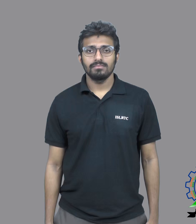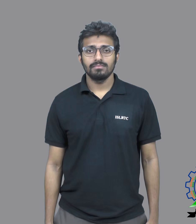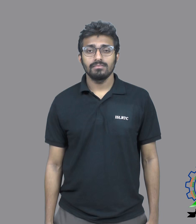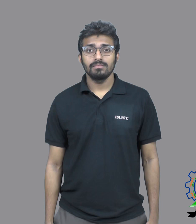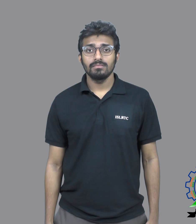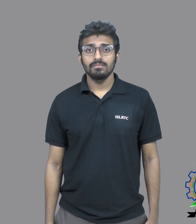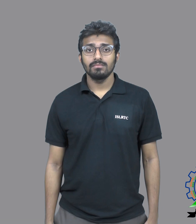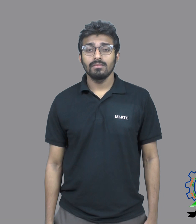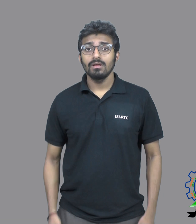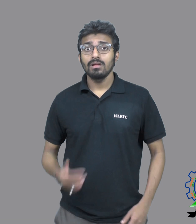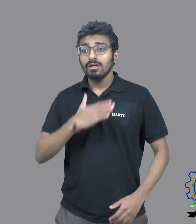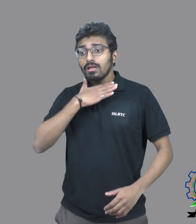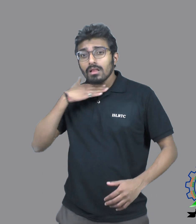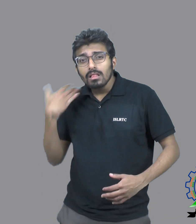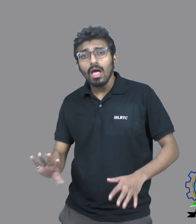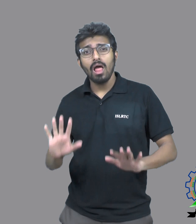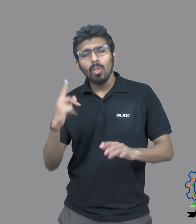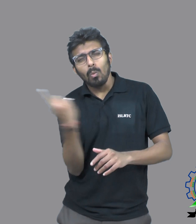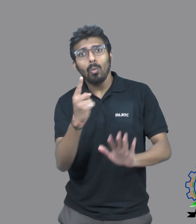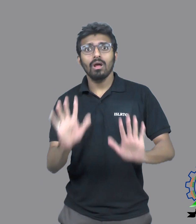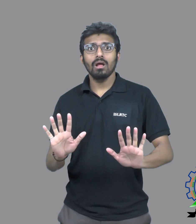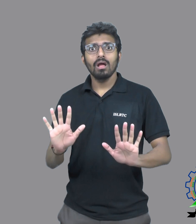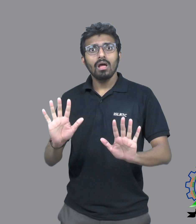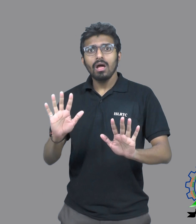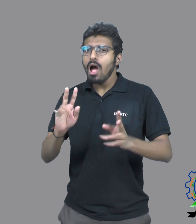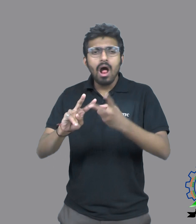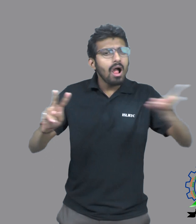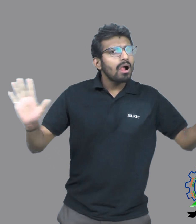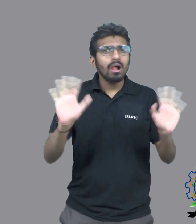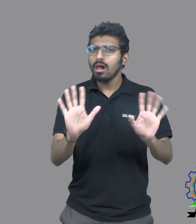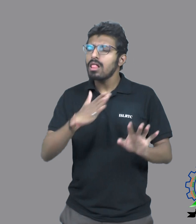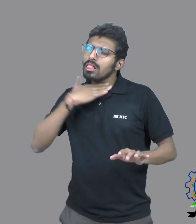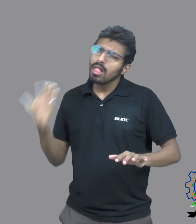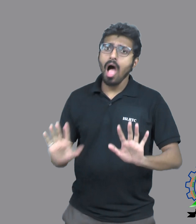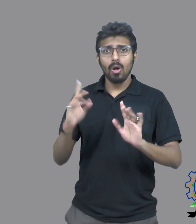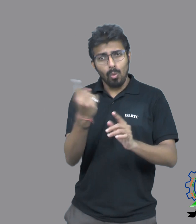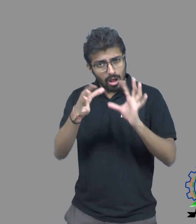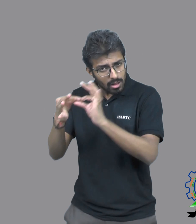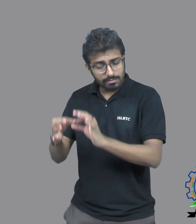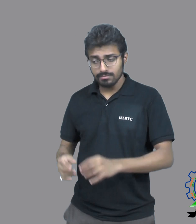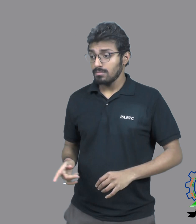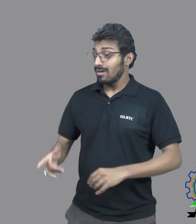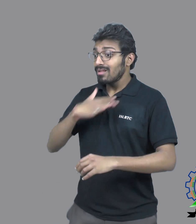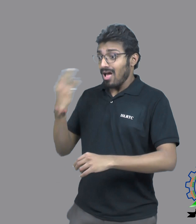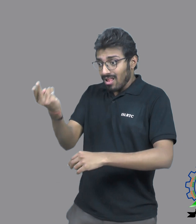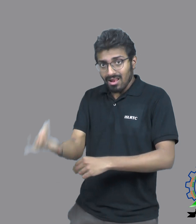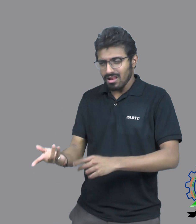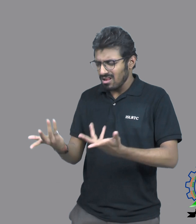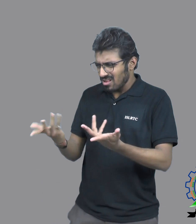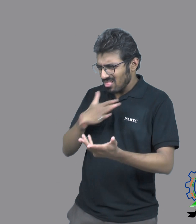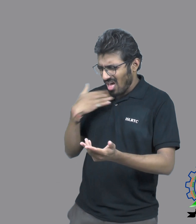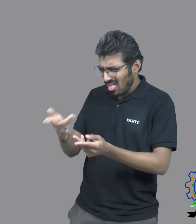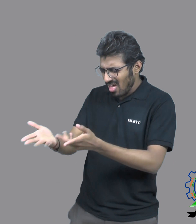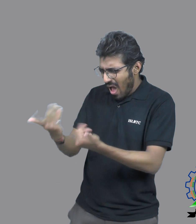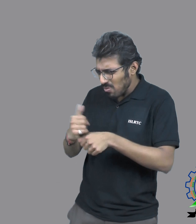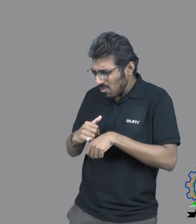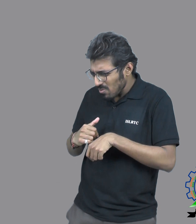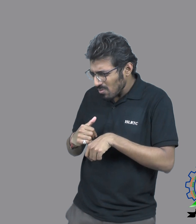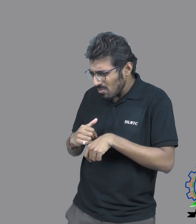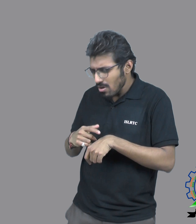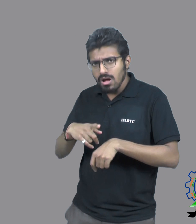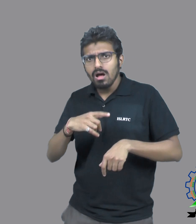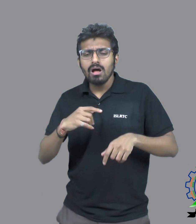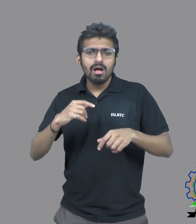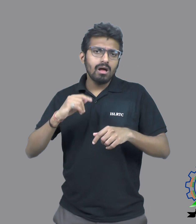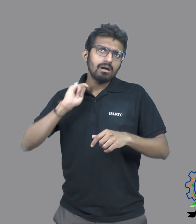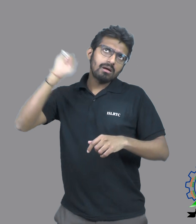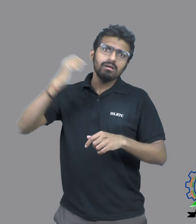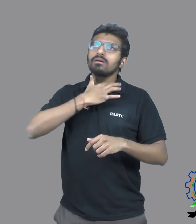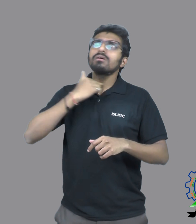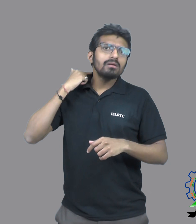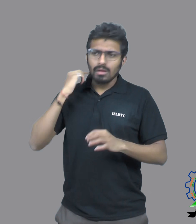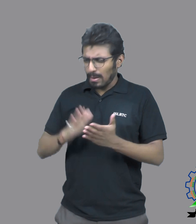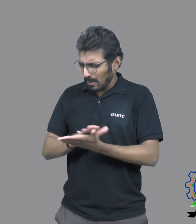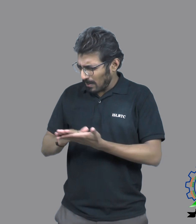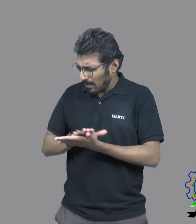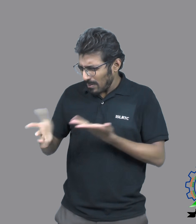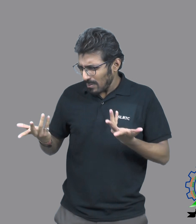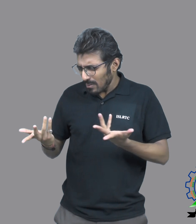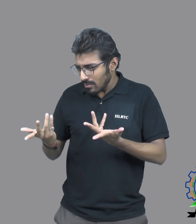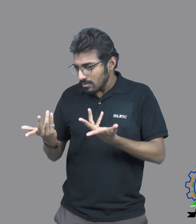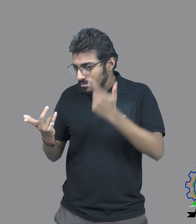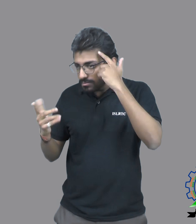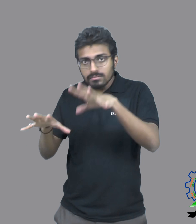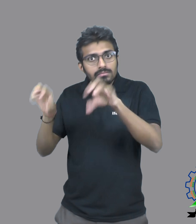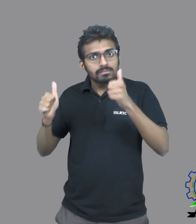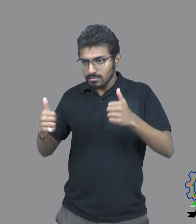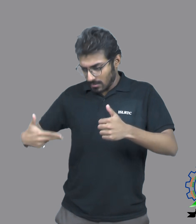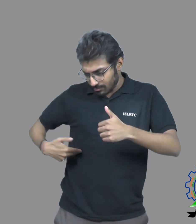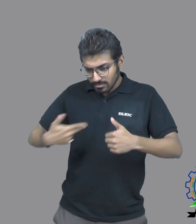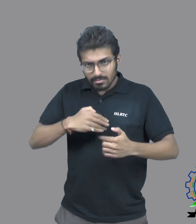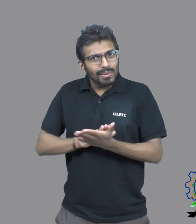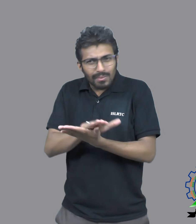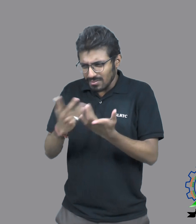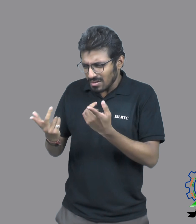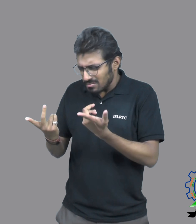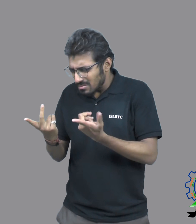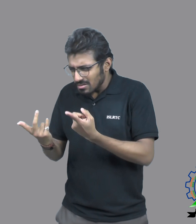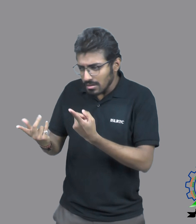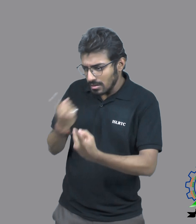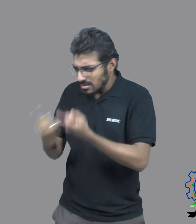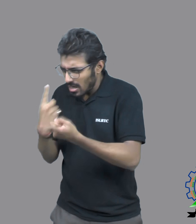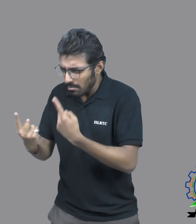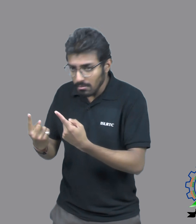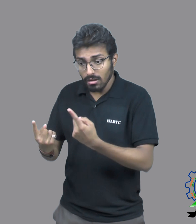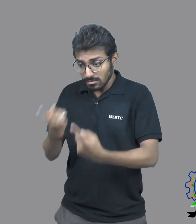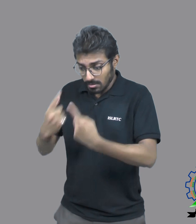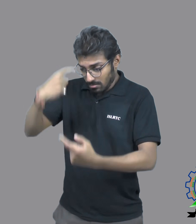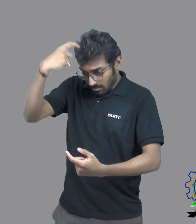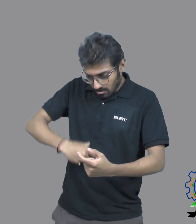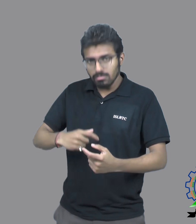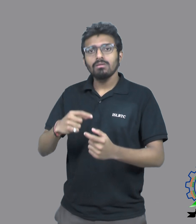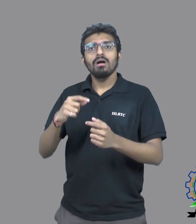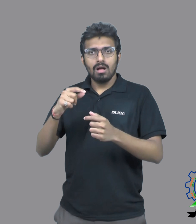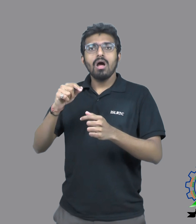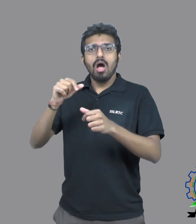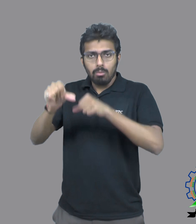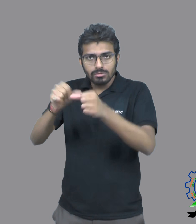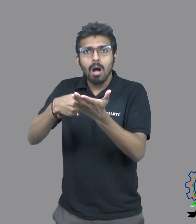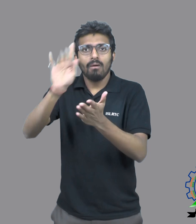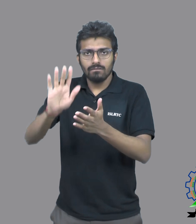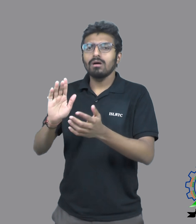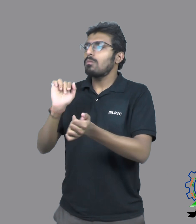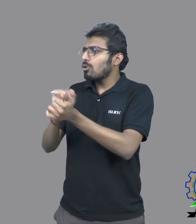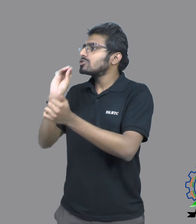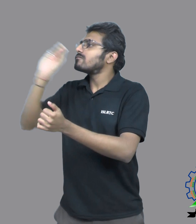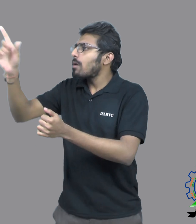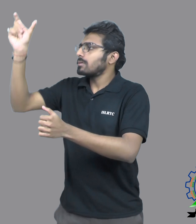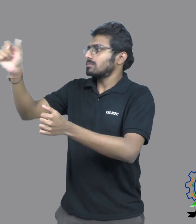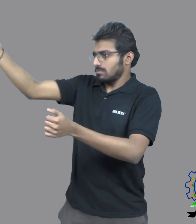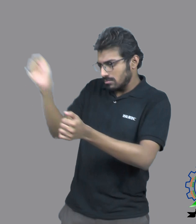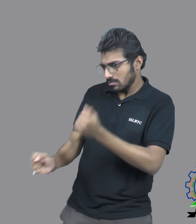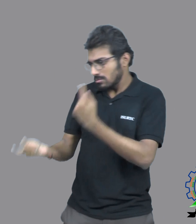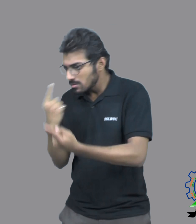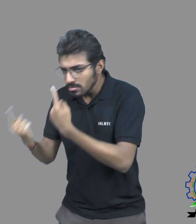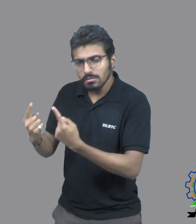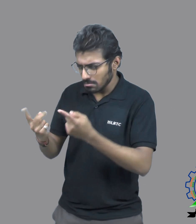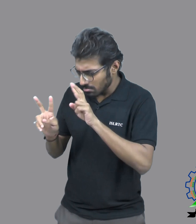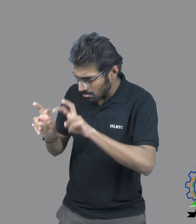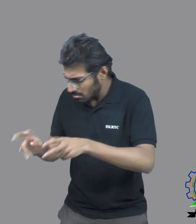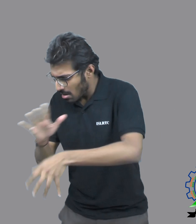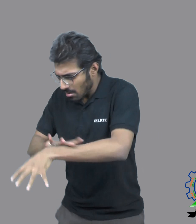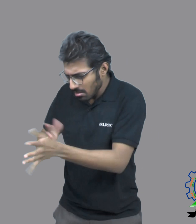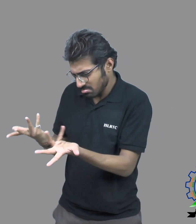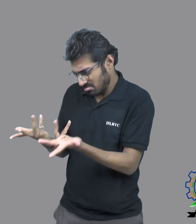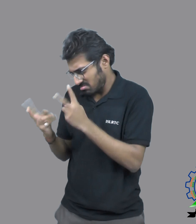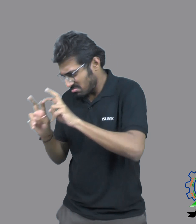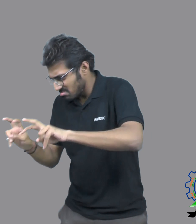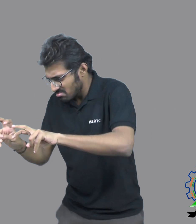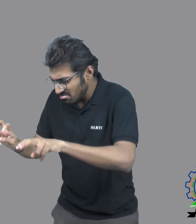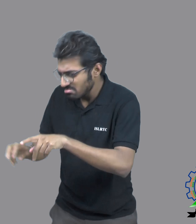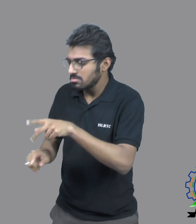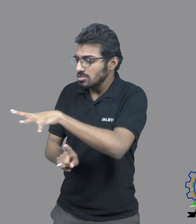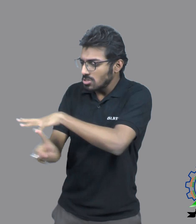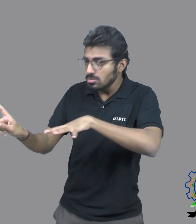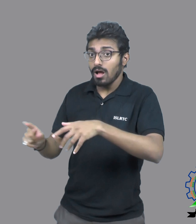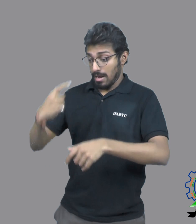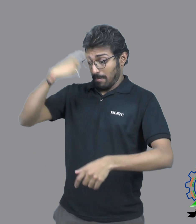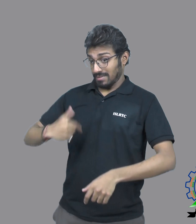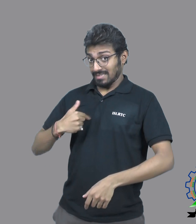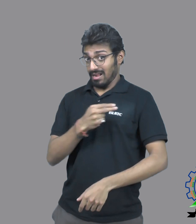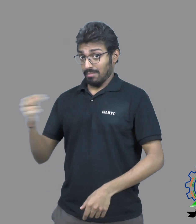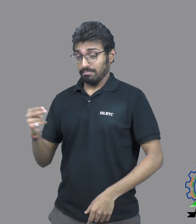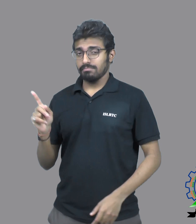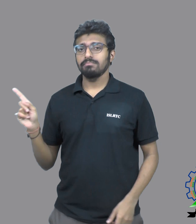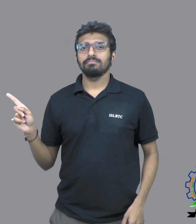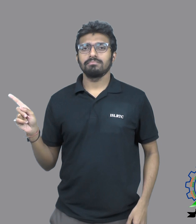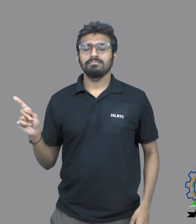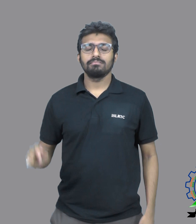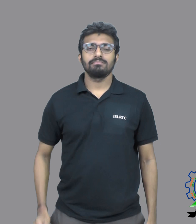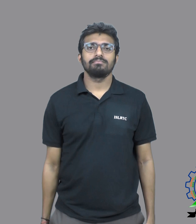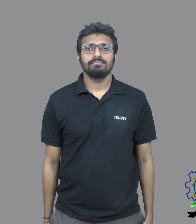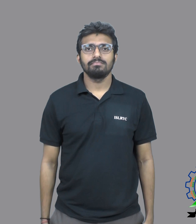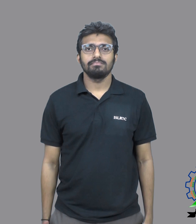Coroner